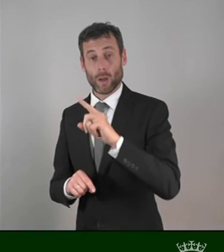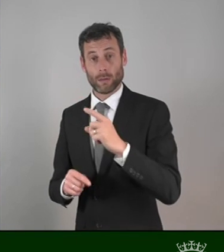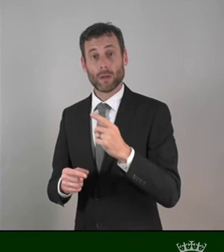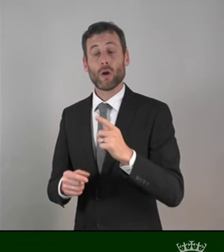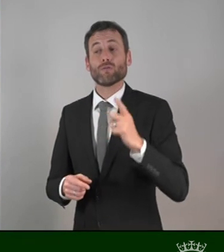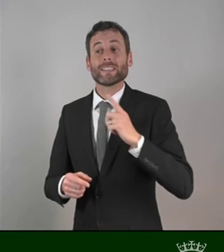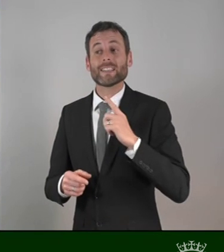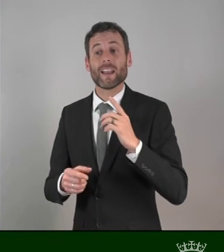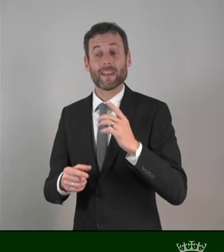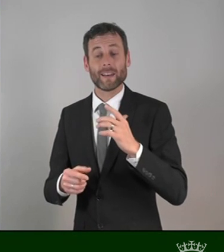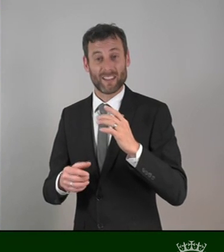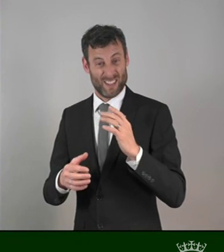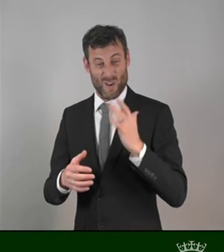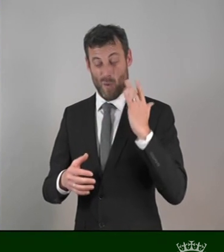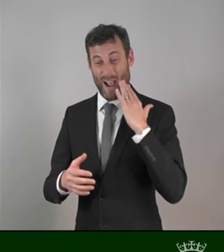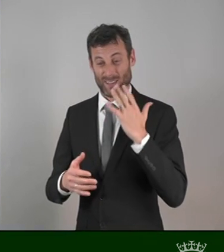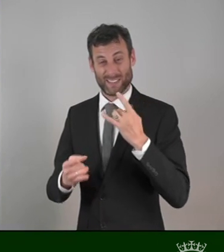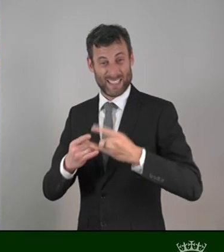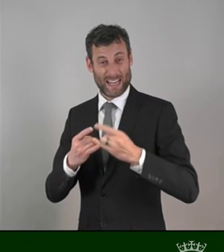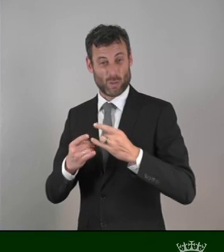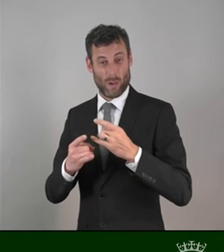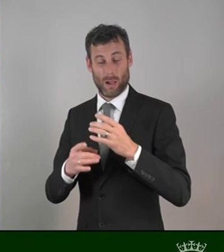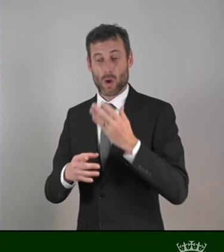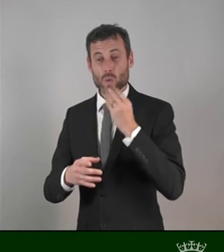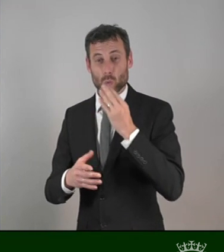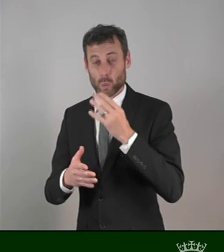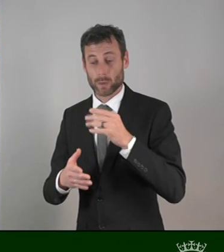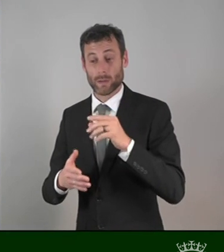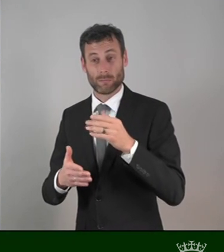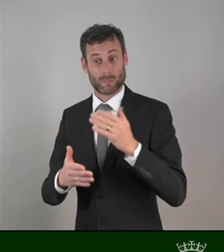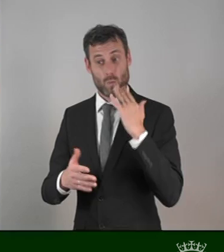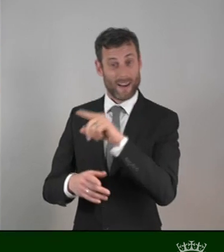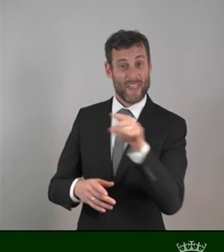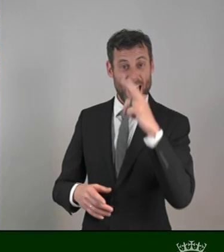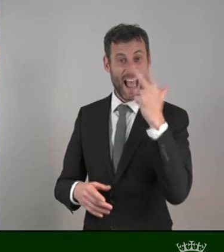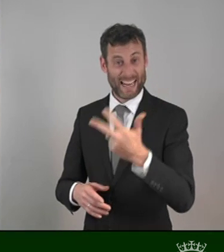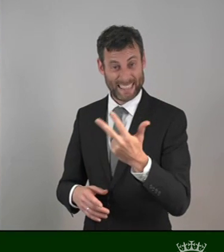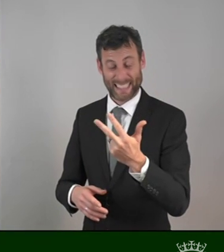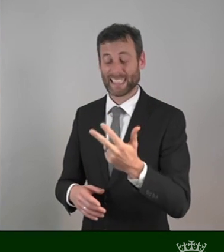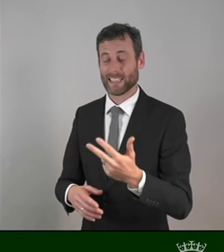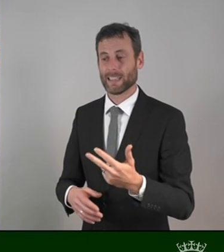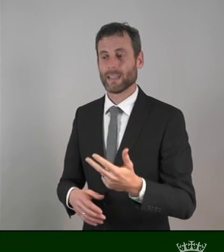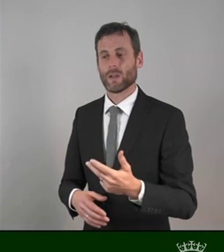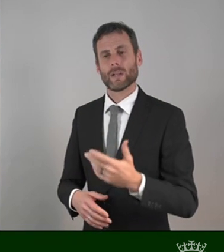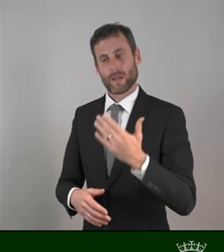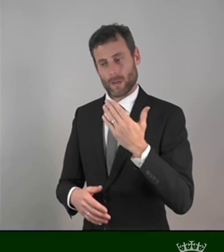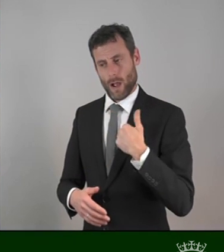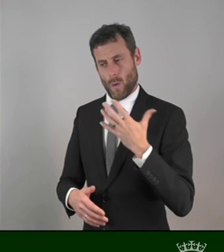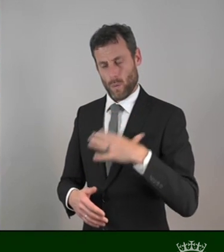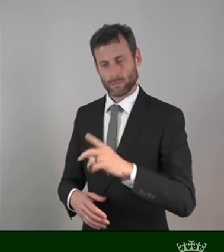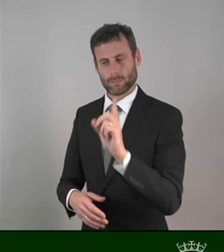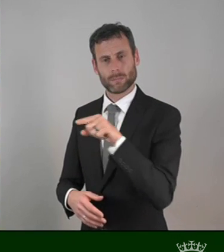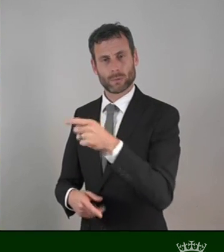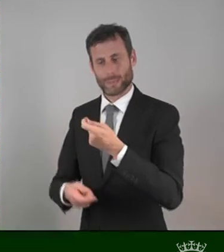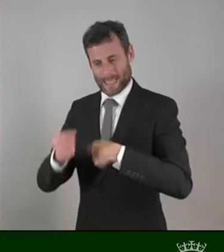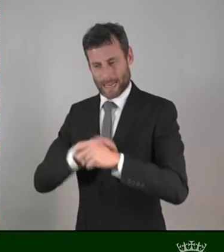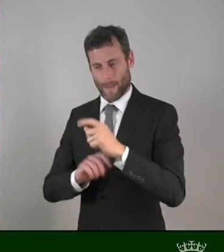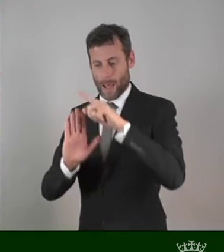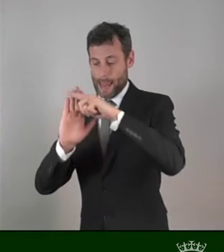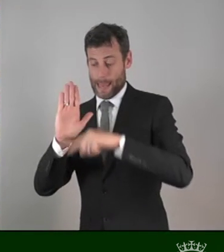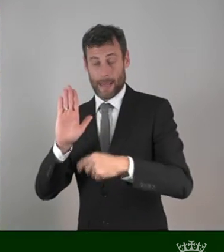So will the Prime Minister join other countries around the world by bringing in legislation to end demand, making it illegal to buy sexual consent?